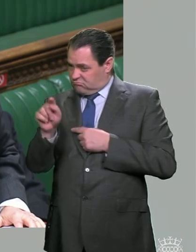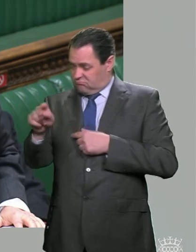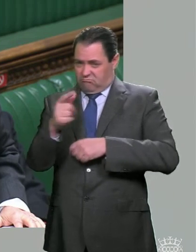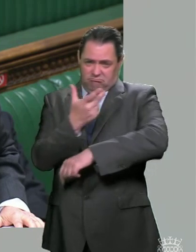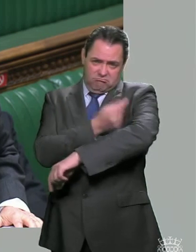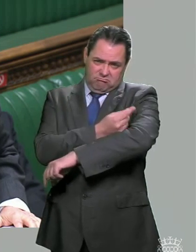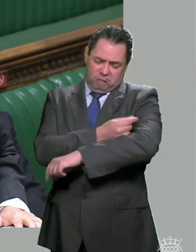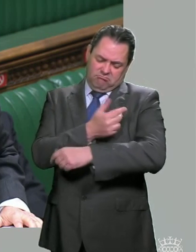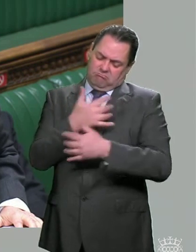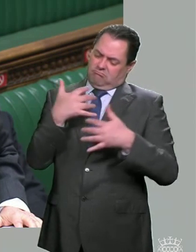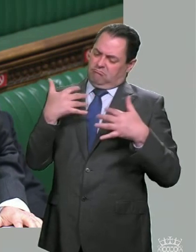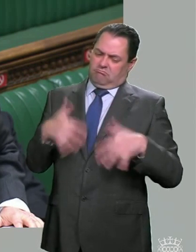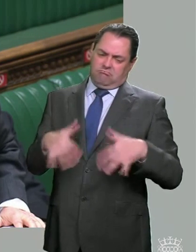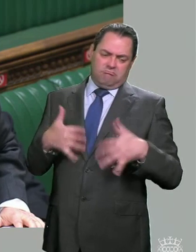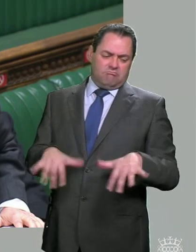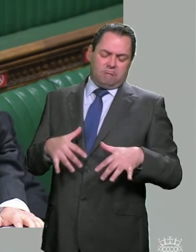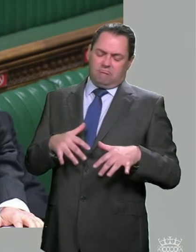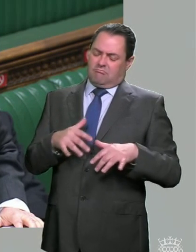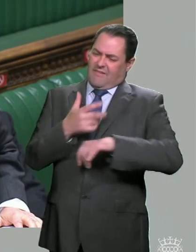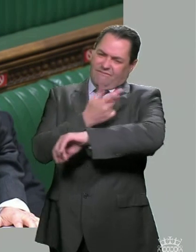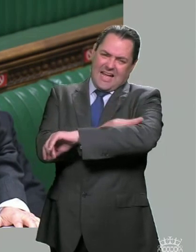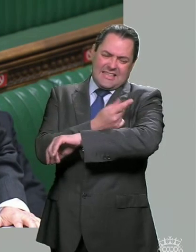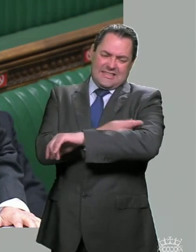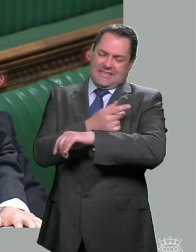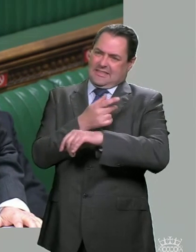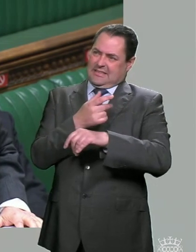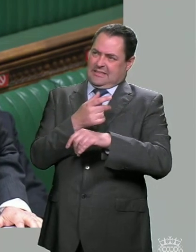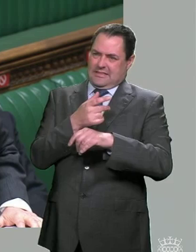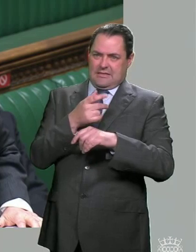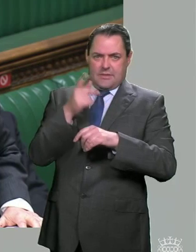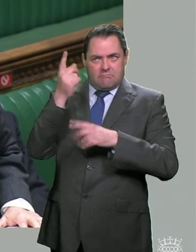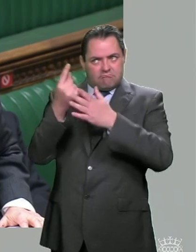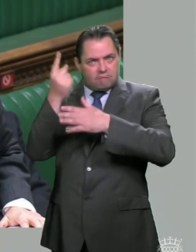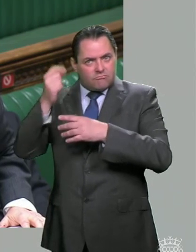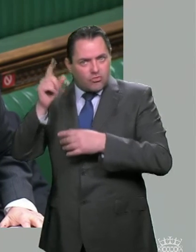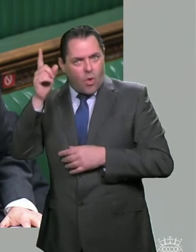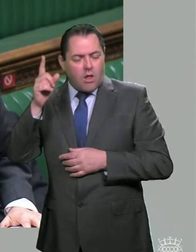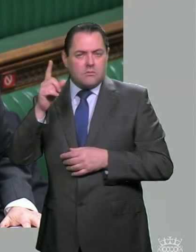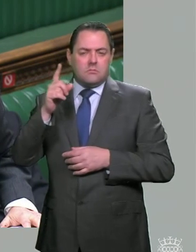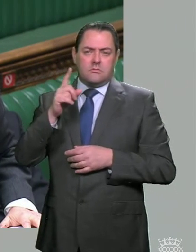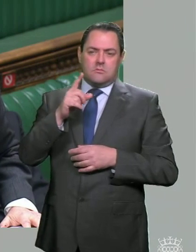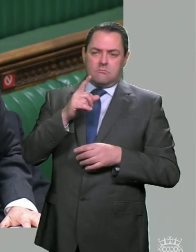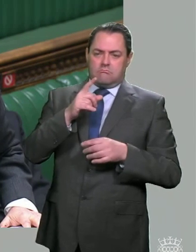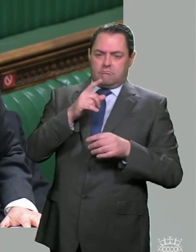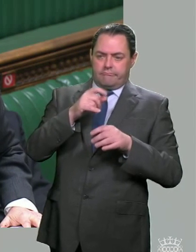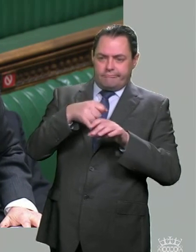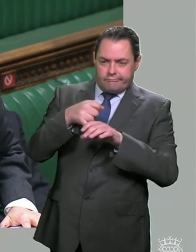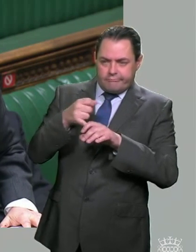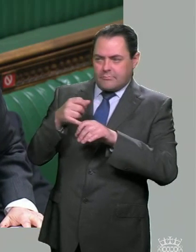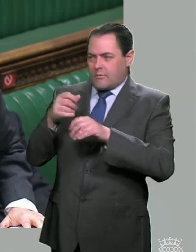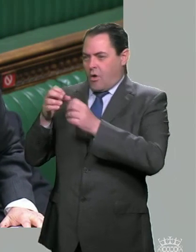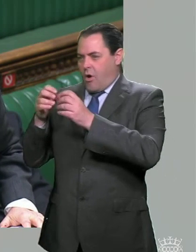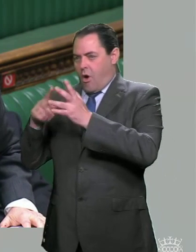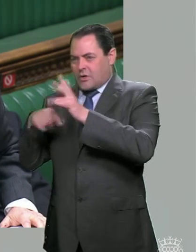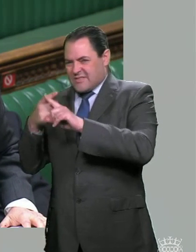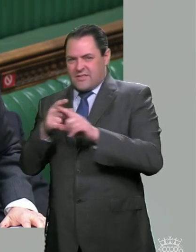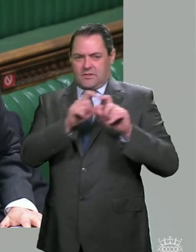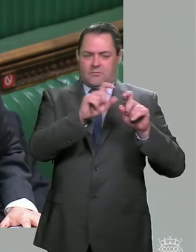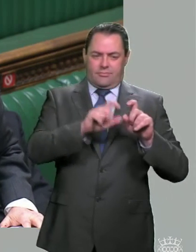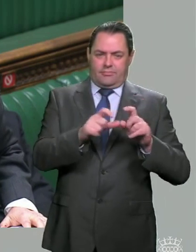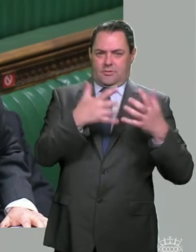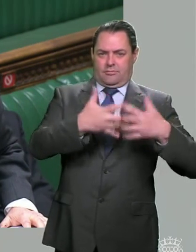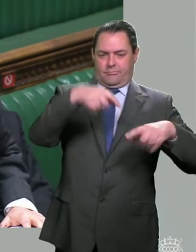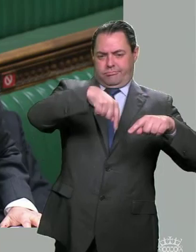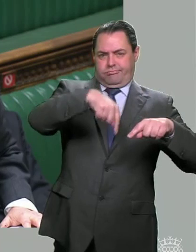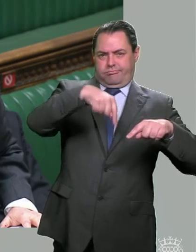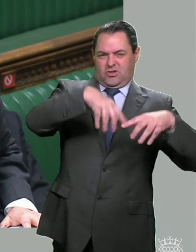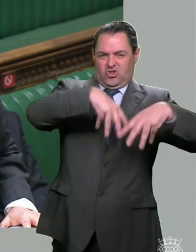for Holborn and St Pancras , vaccines have been pioneered in Scotland, brewed in Oxford, bottled in Wales and rolled out throughout the UK.